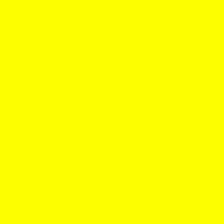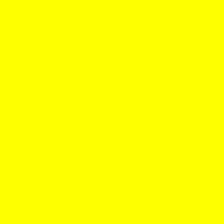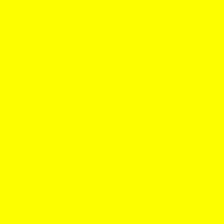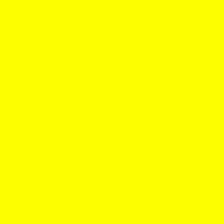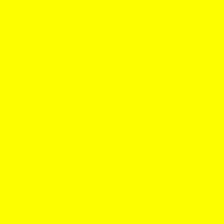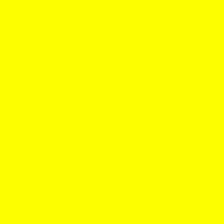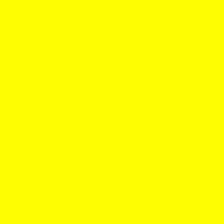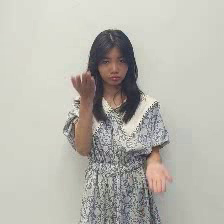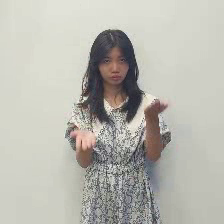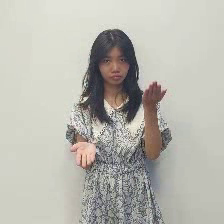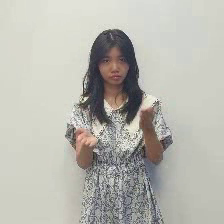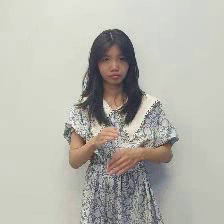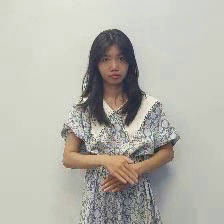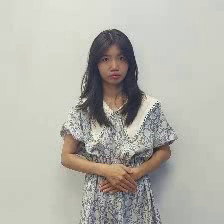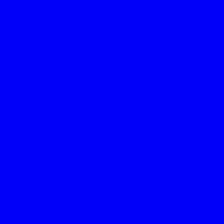Có thể